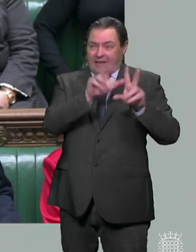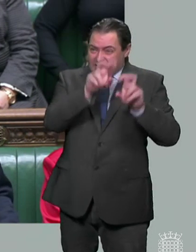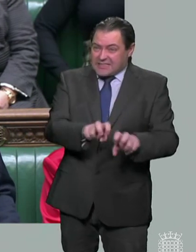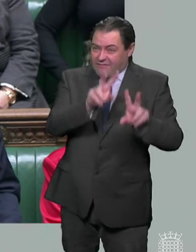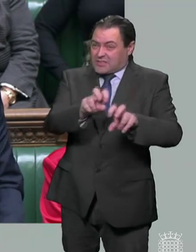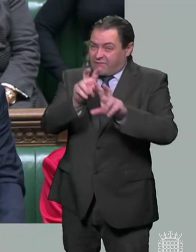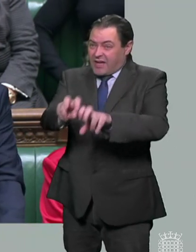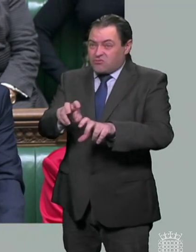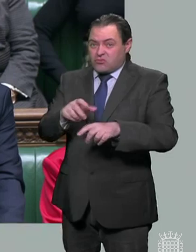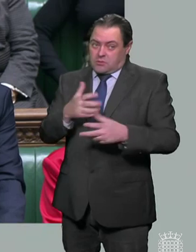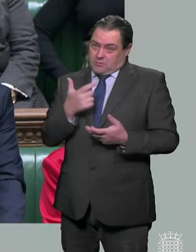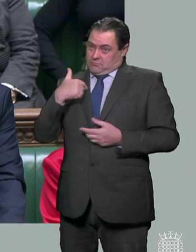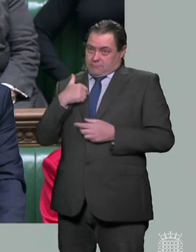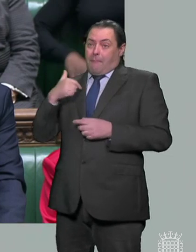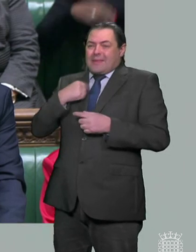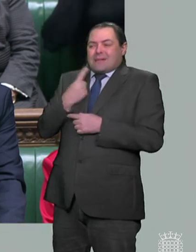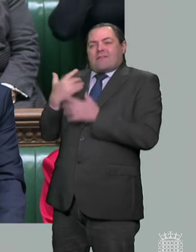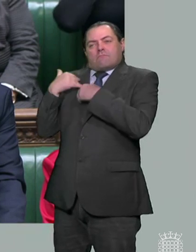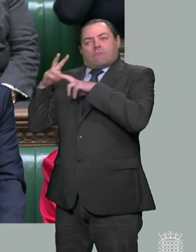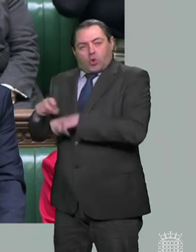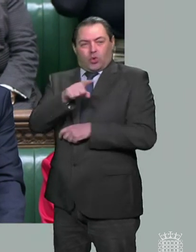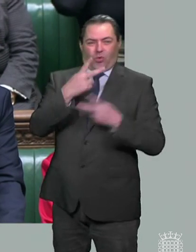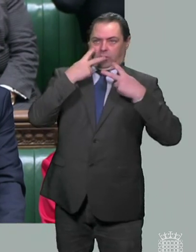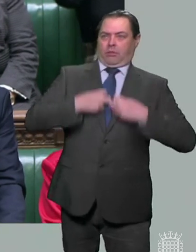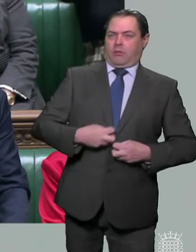That is the difference.